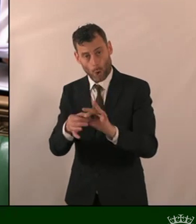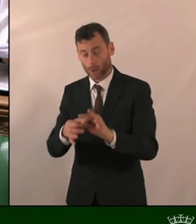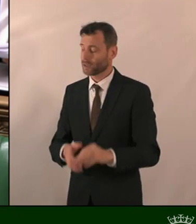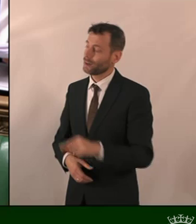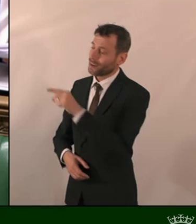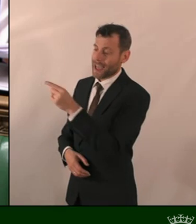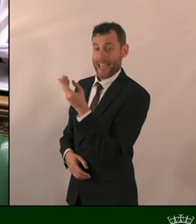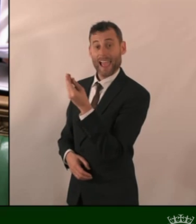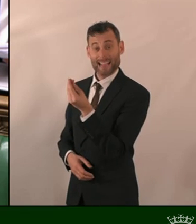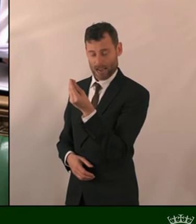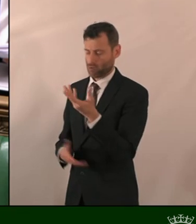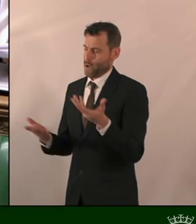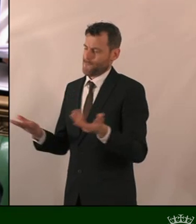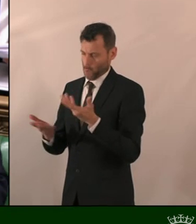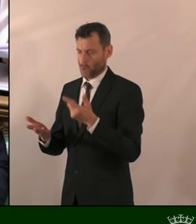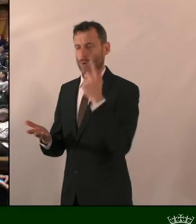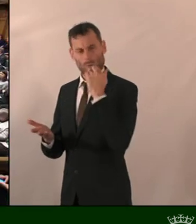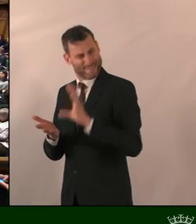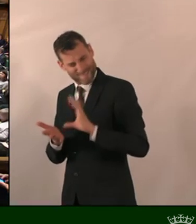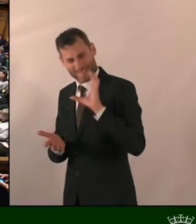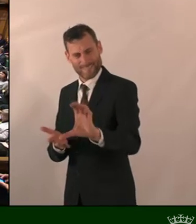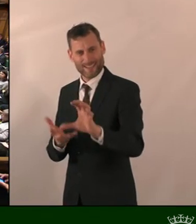Yes, of course, that cash certainly will be passported through.